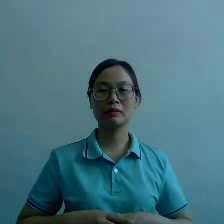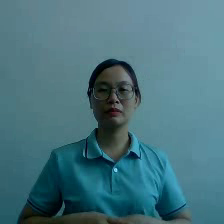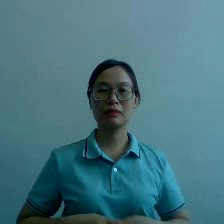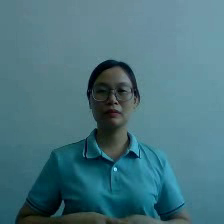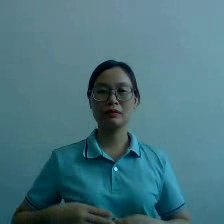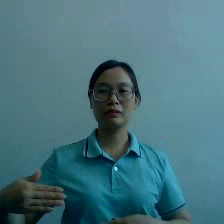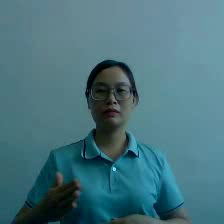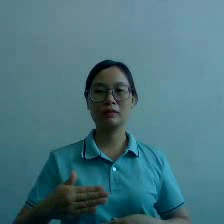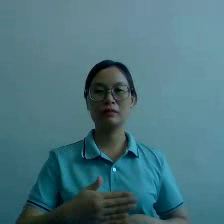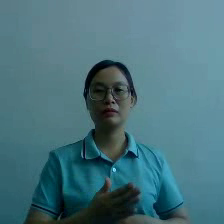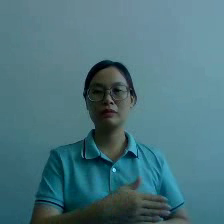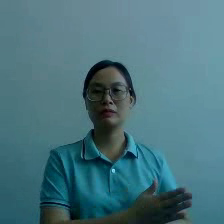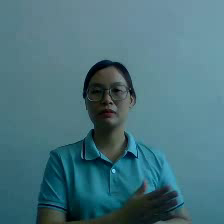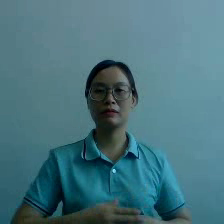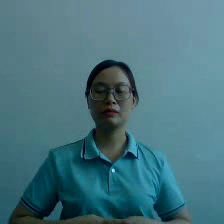Cá